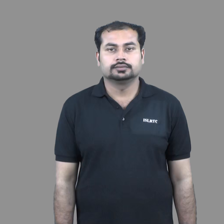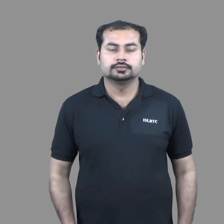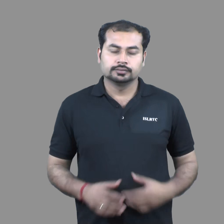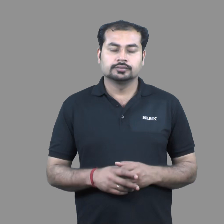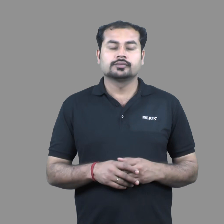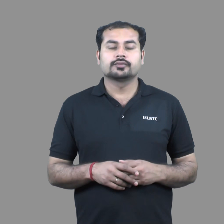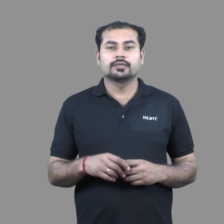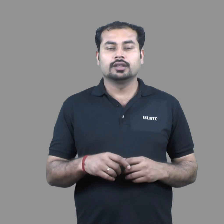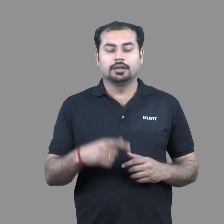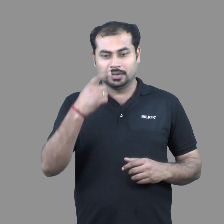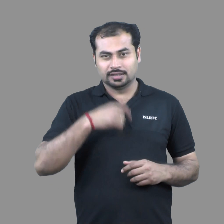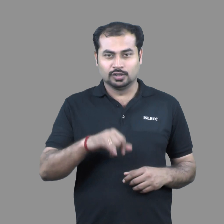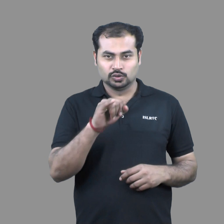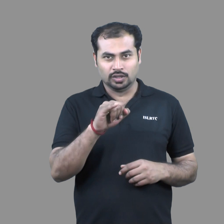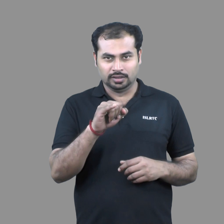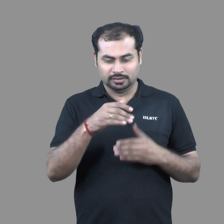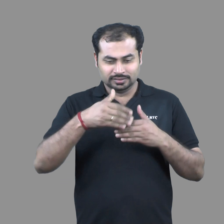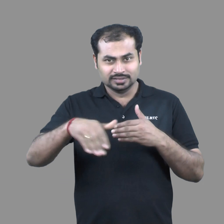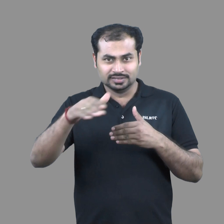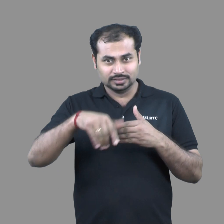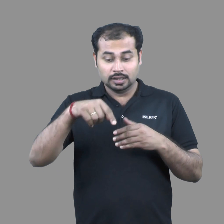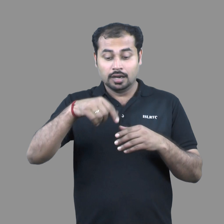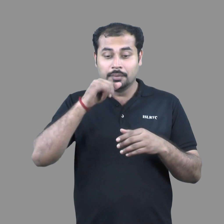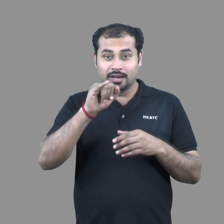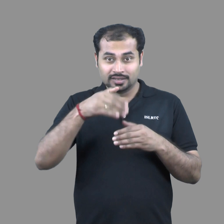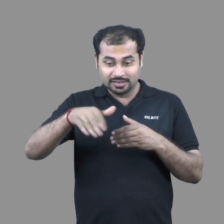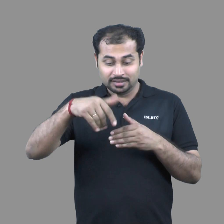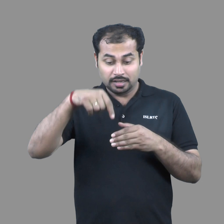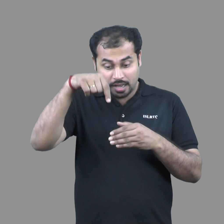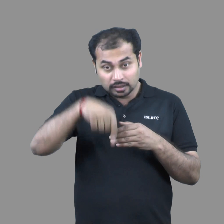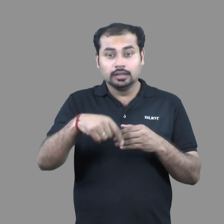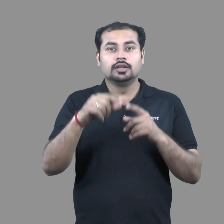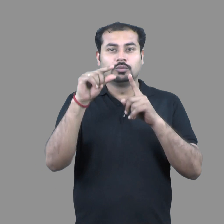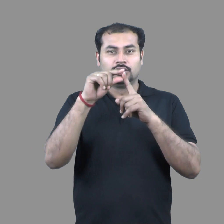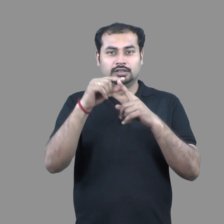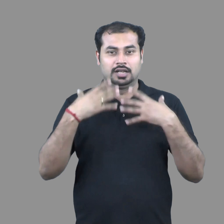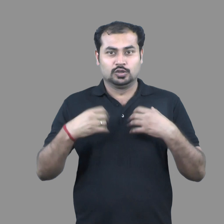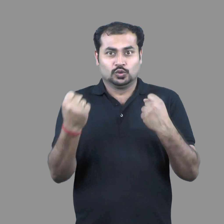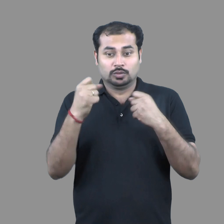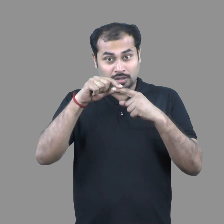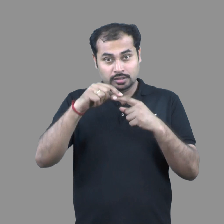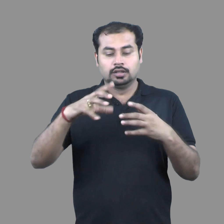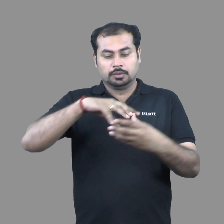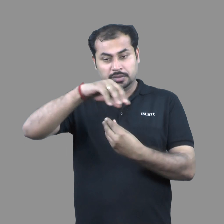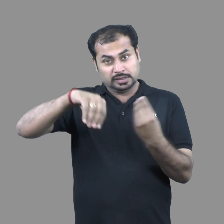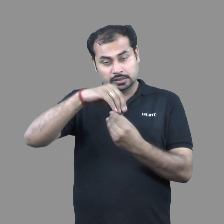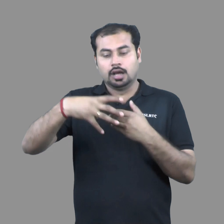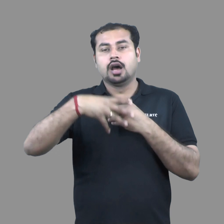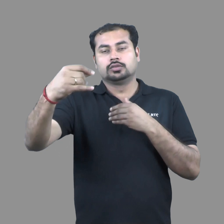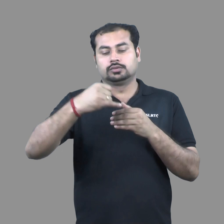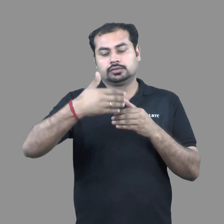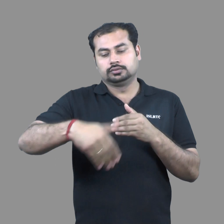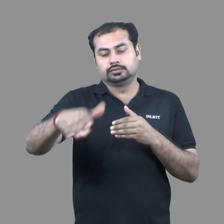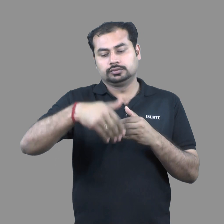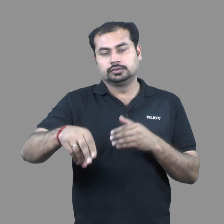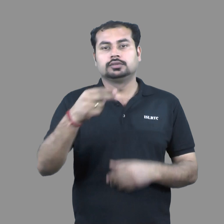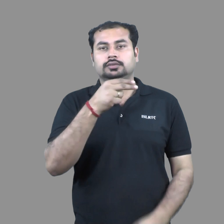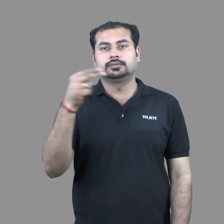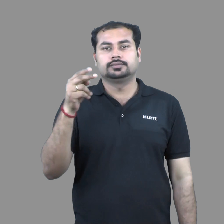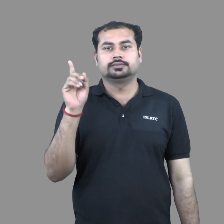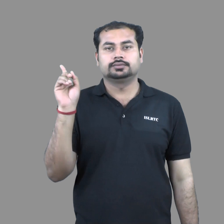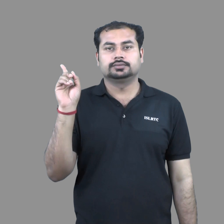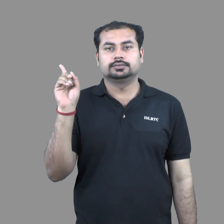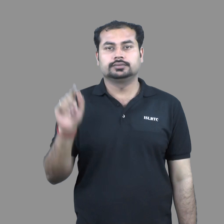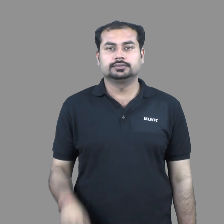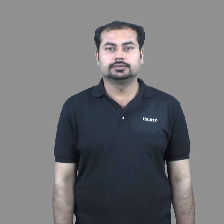Proteinuria